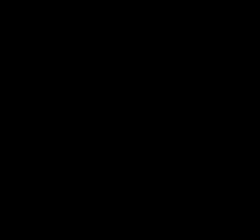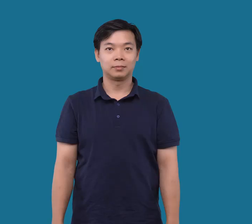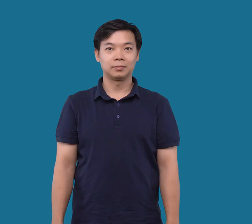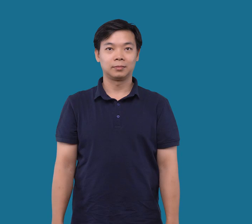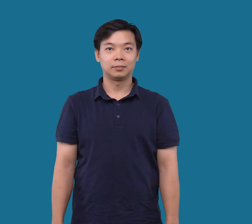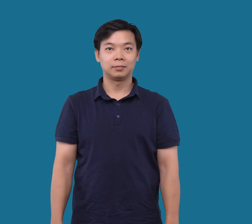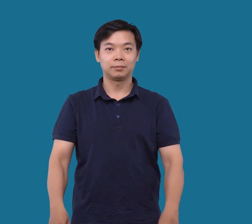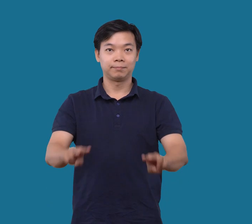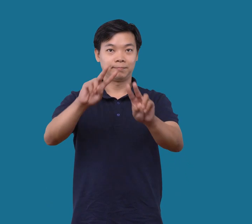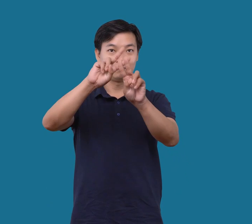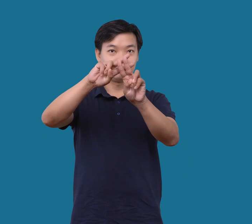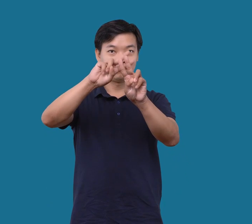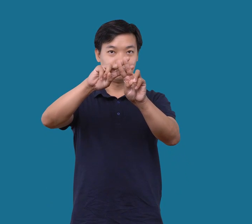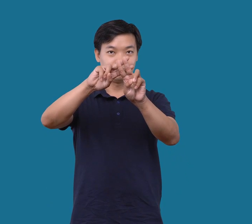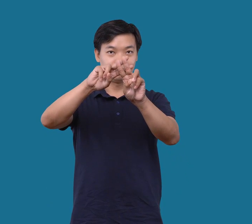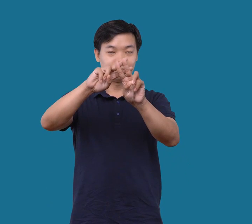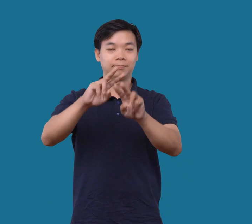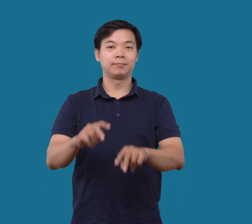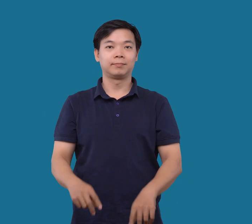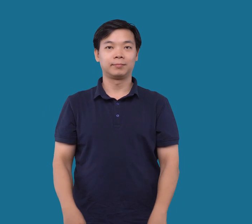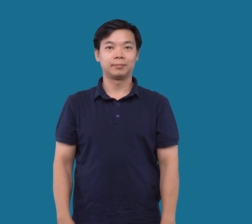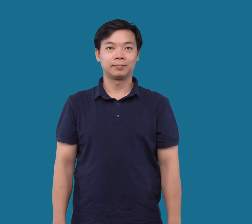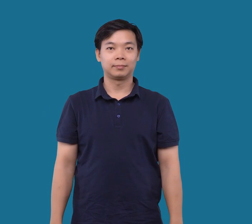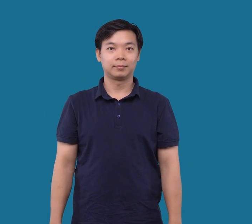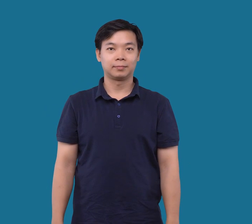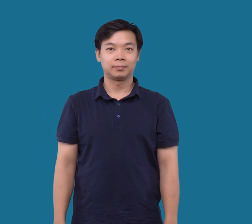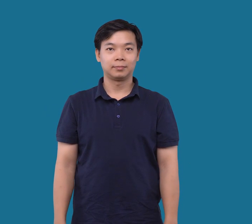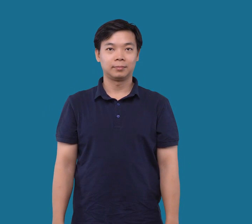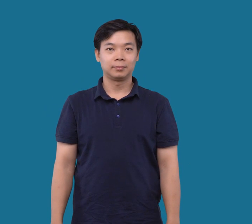hình thang